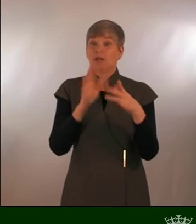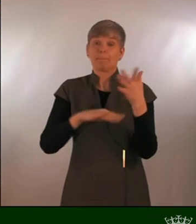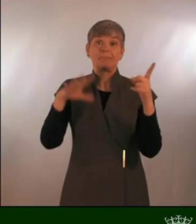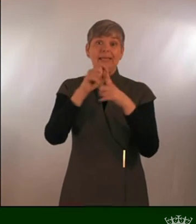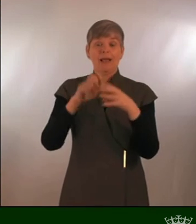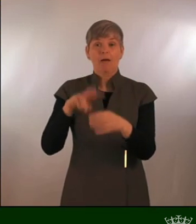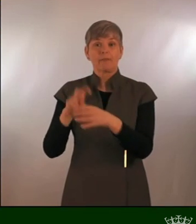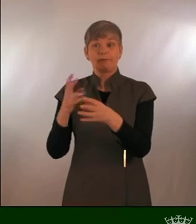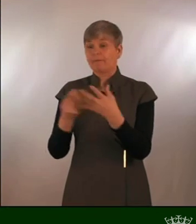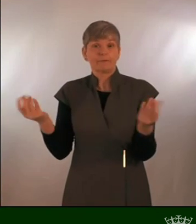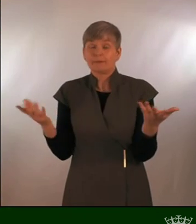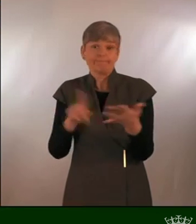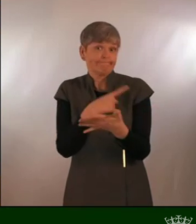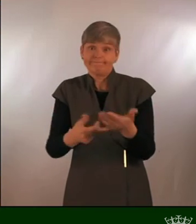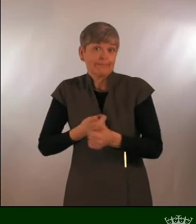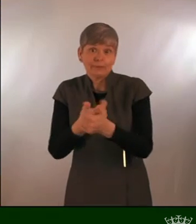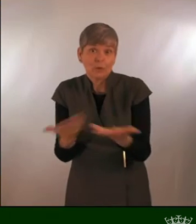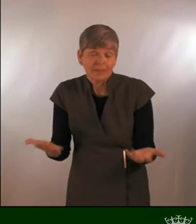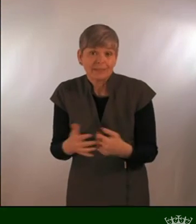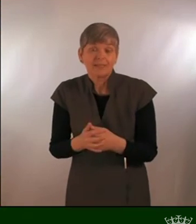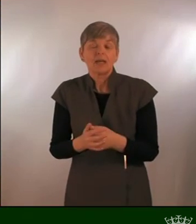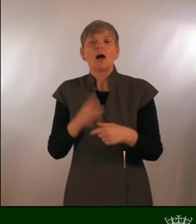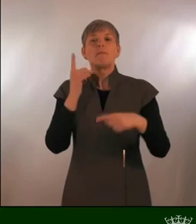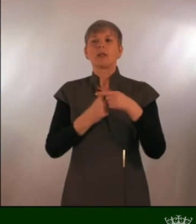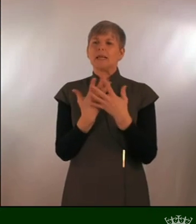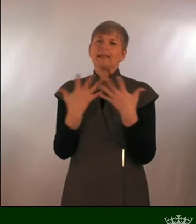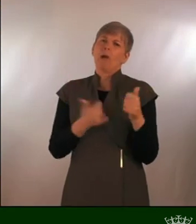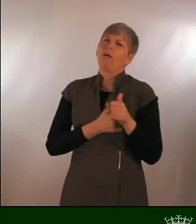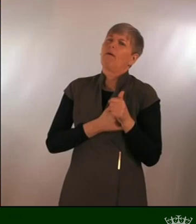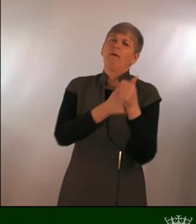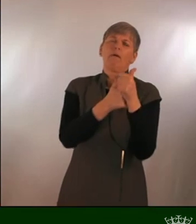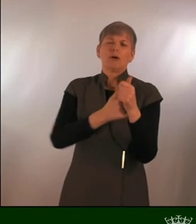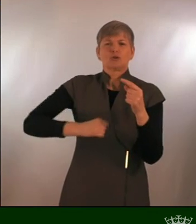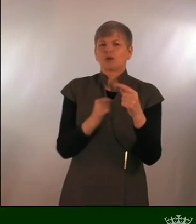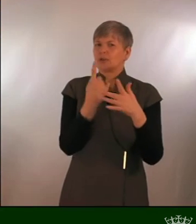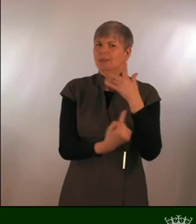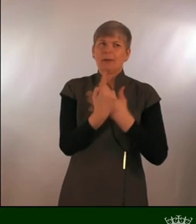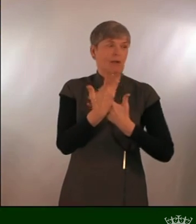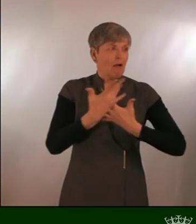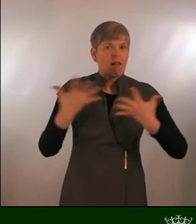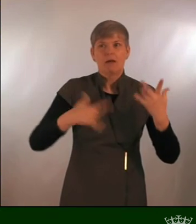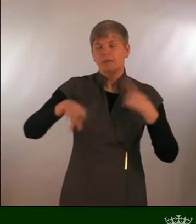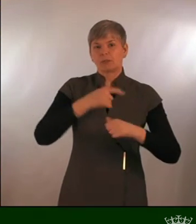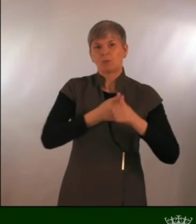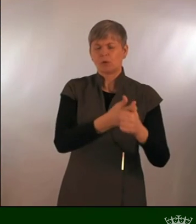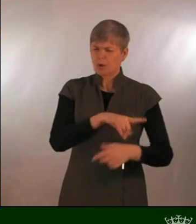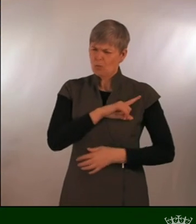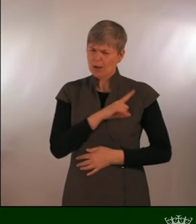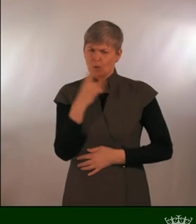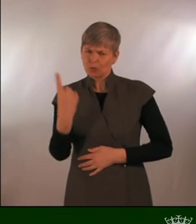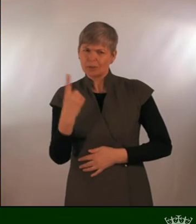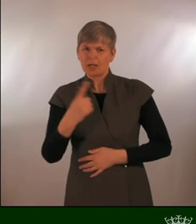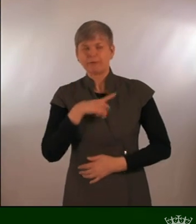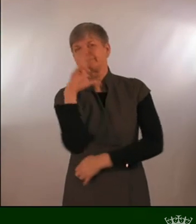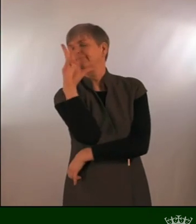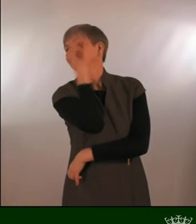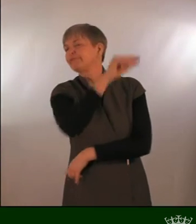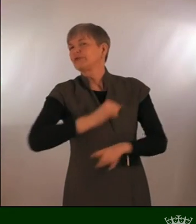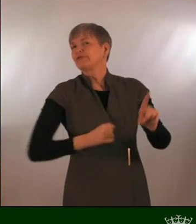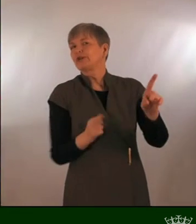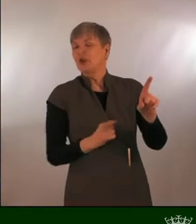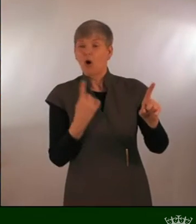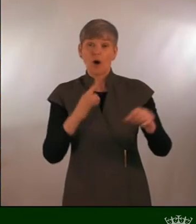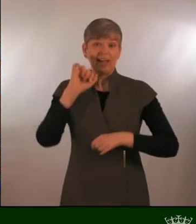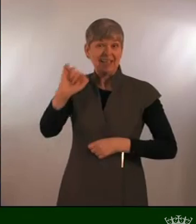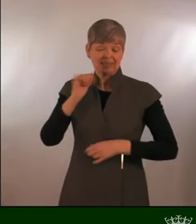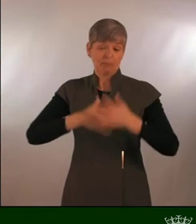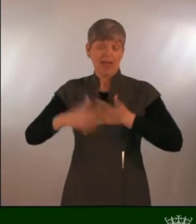Is it because he thinks he can say no to a nation, or is it because the blustering buffoonery just jars with the Scottish people?